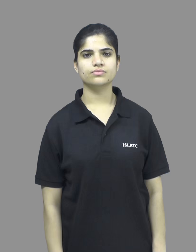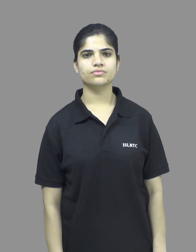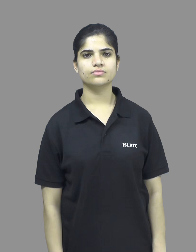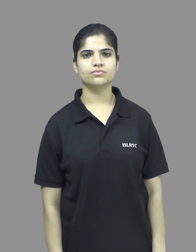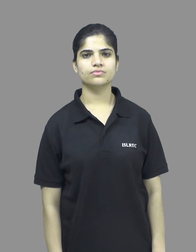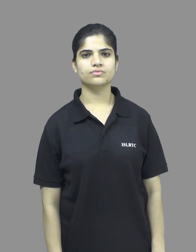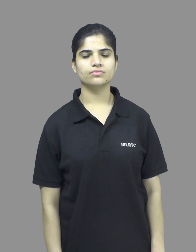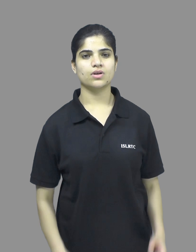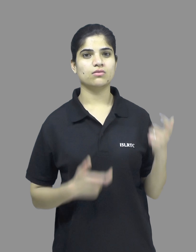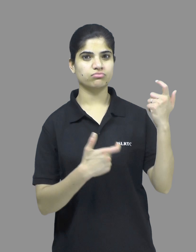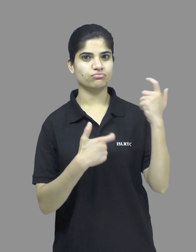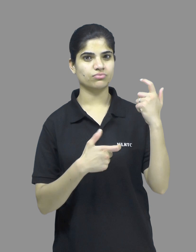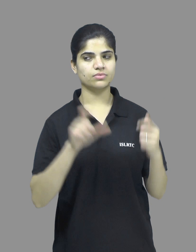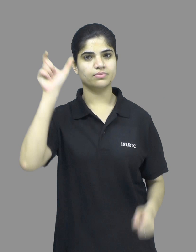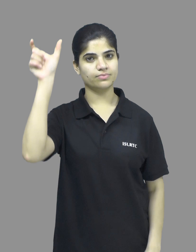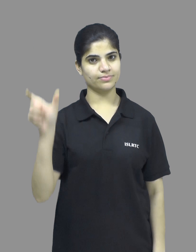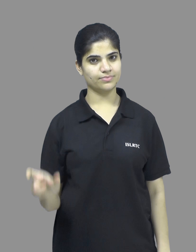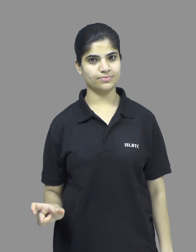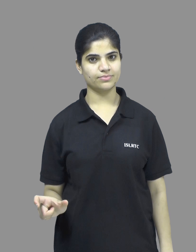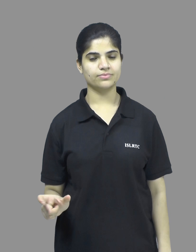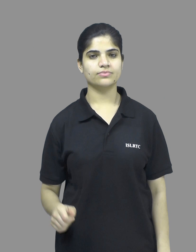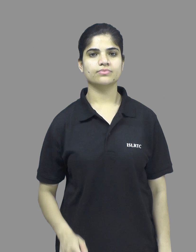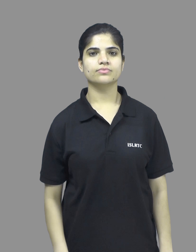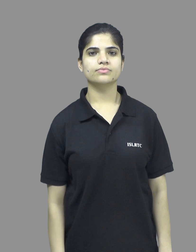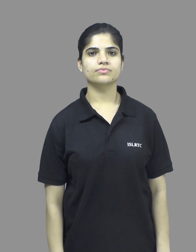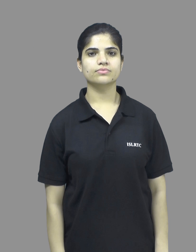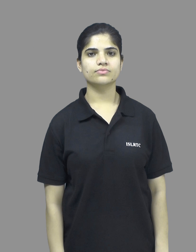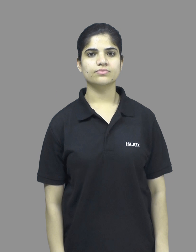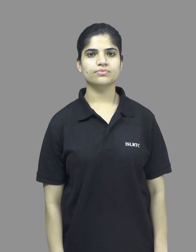Soldier